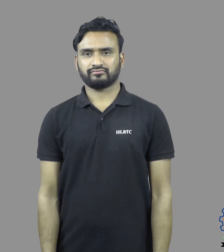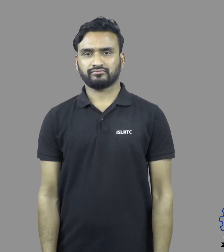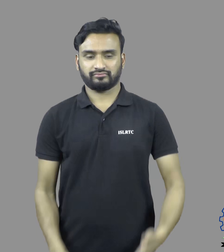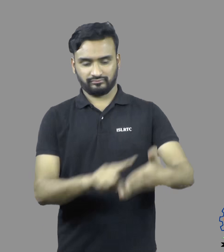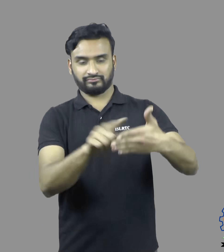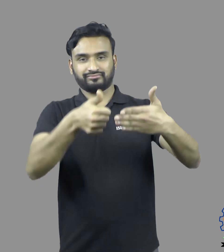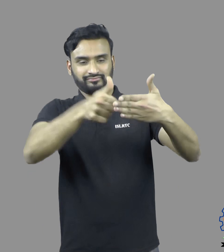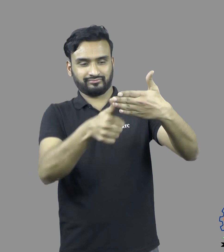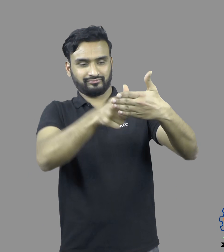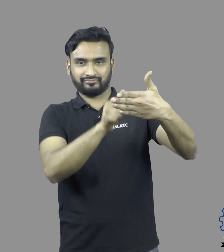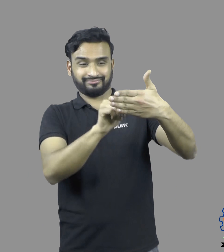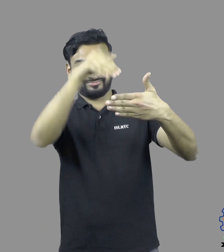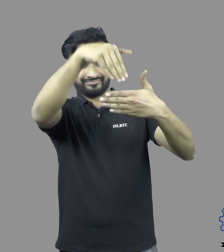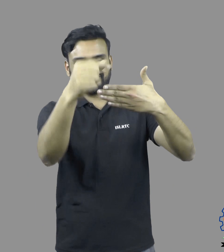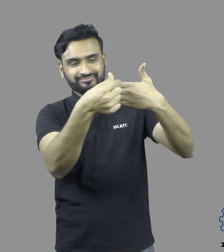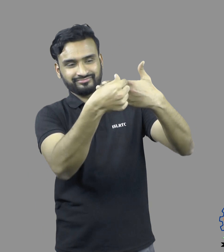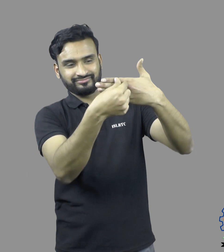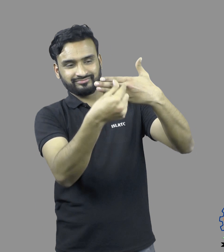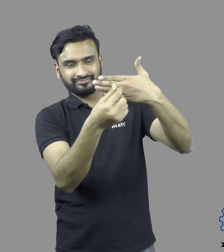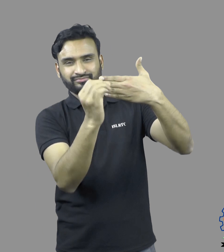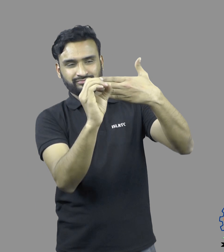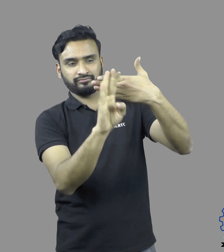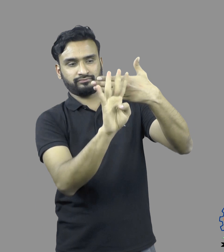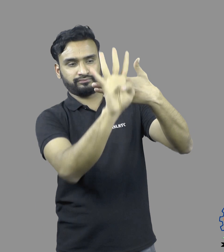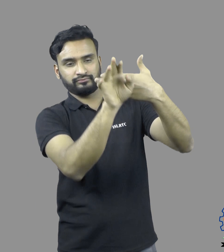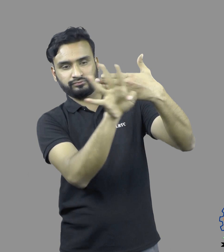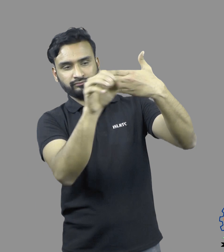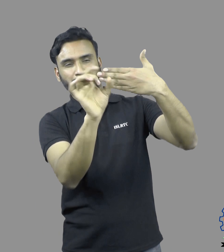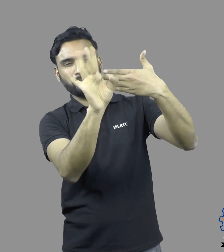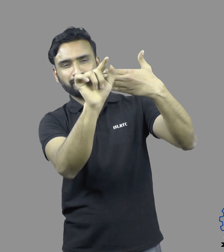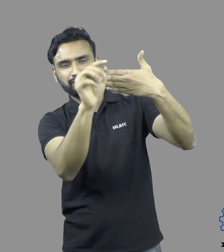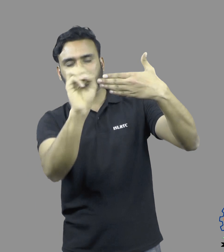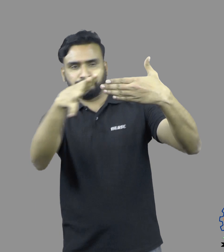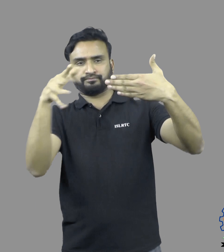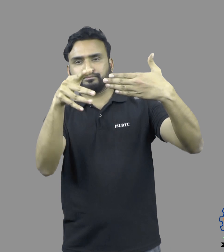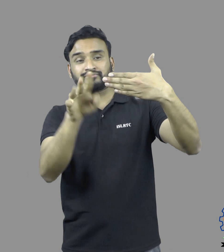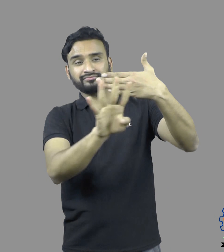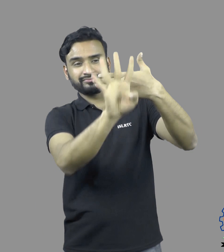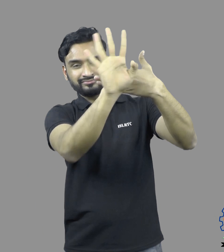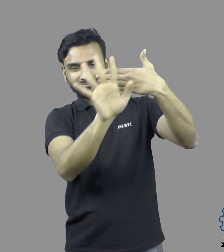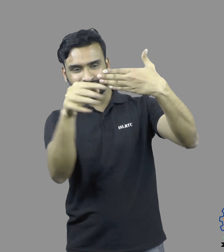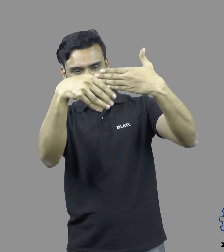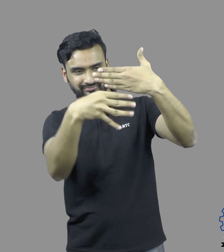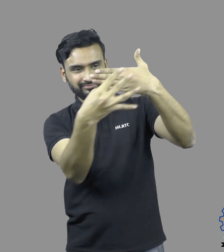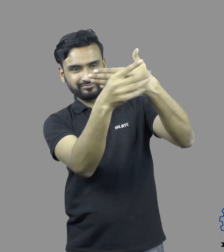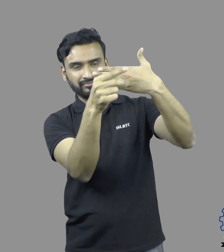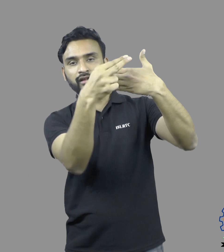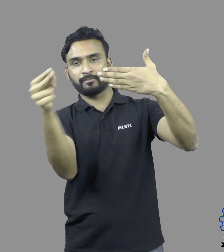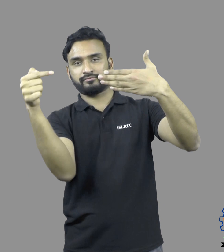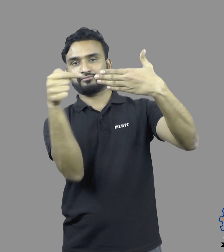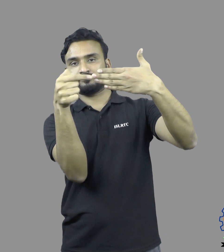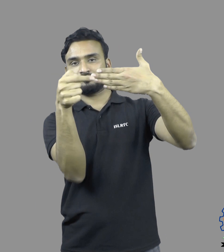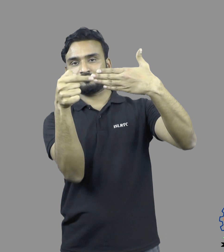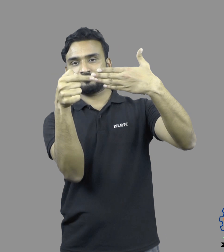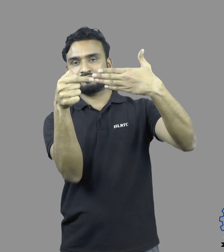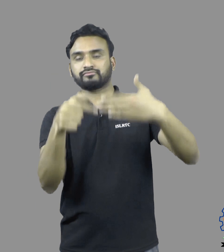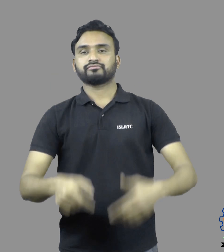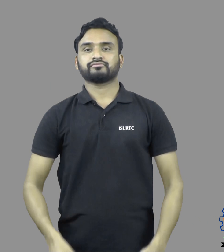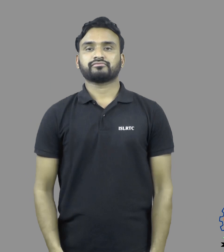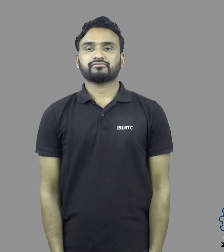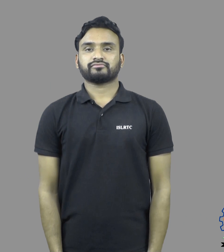Electrical Leakage